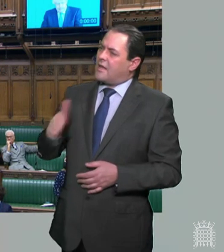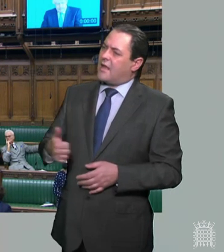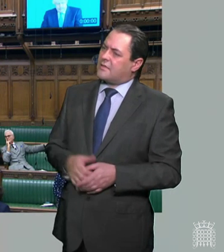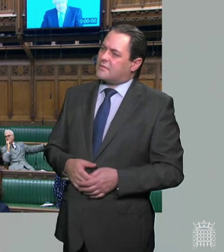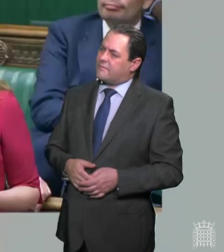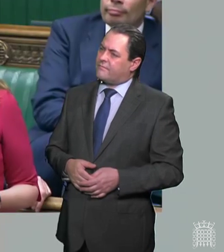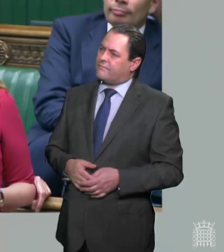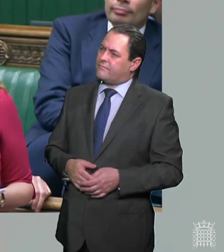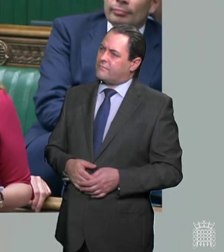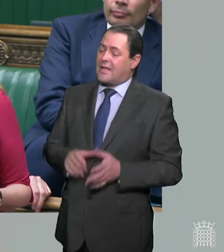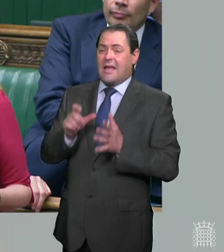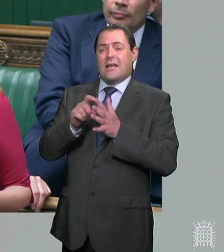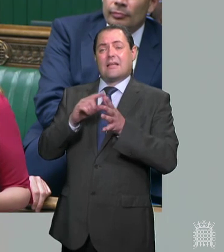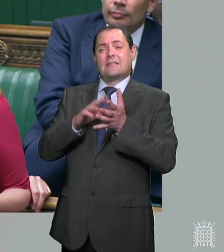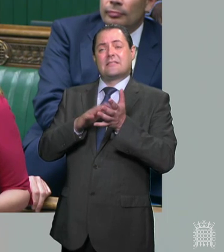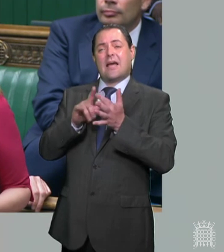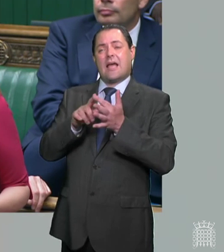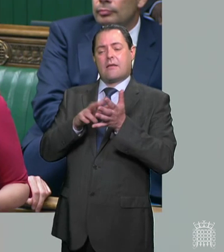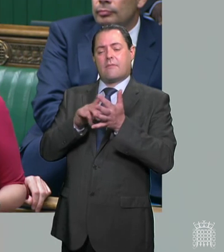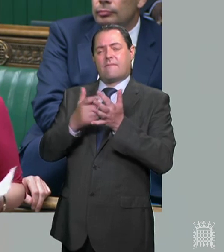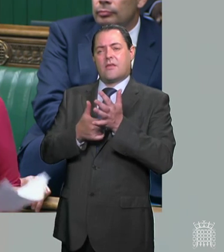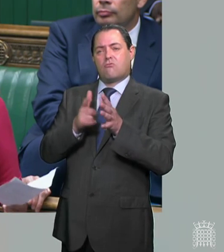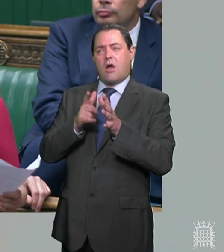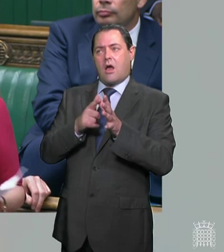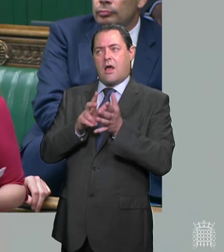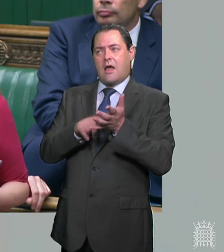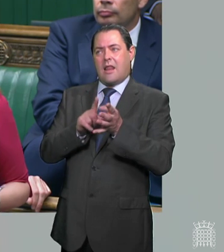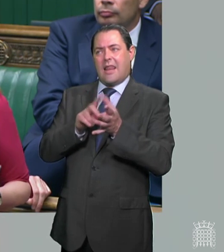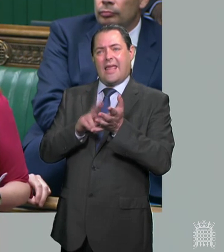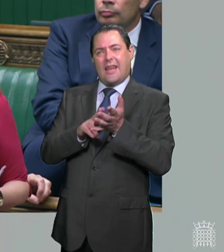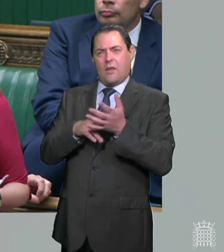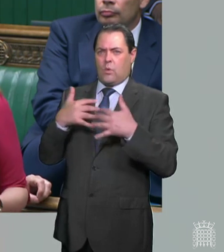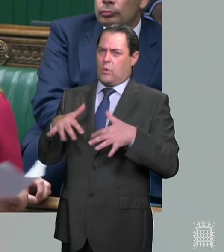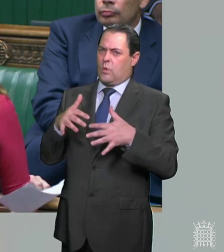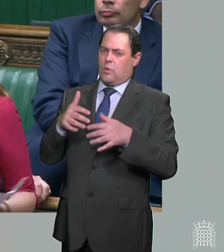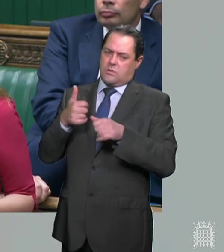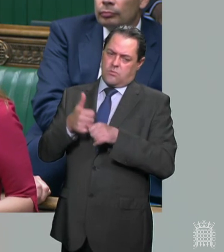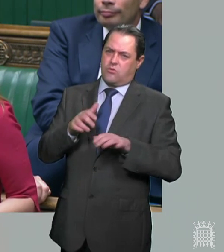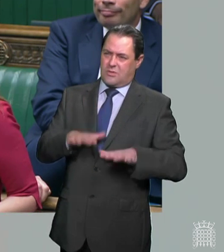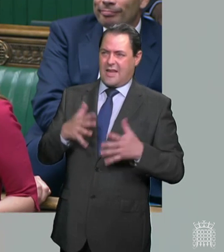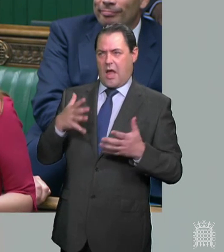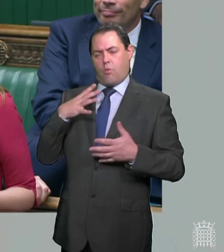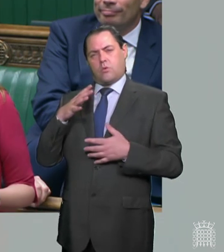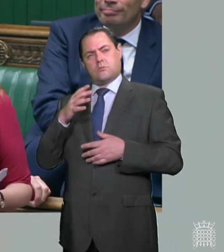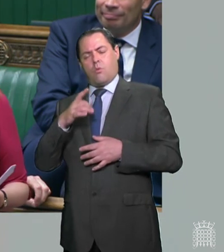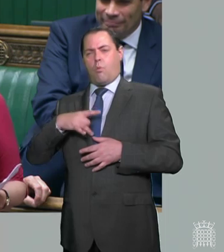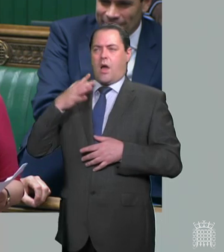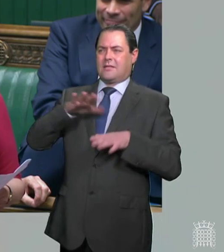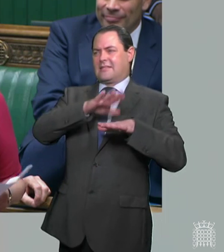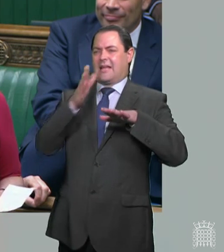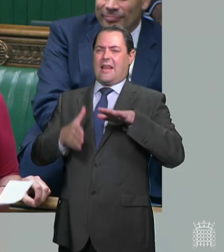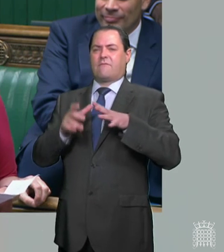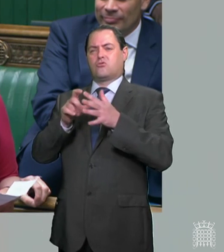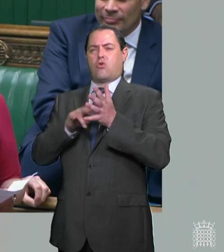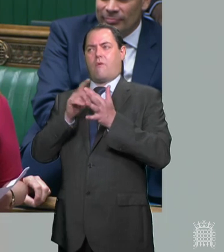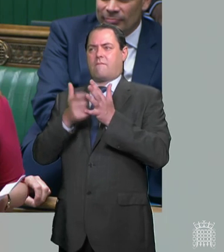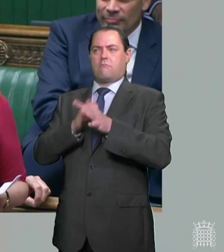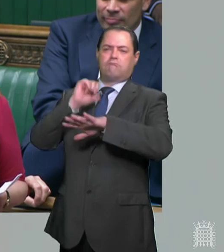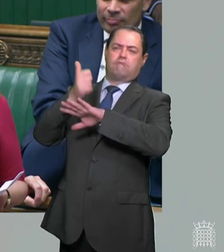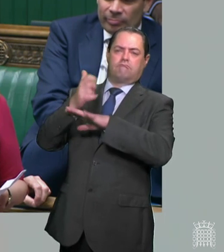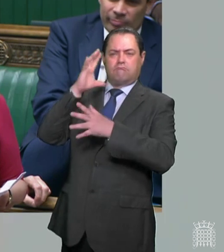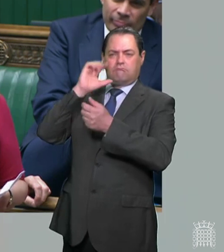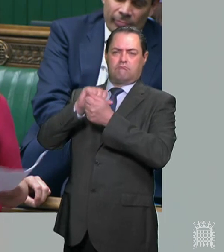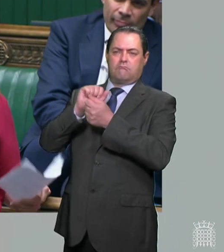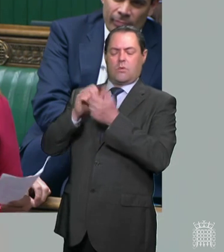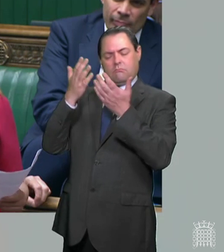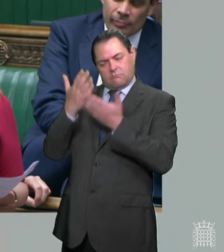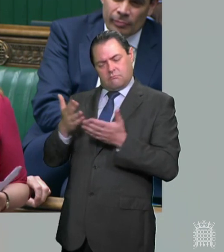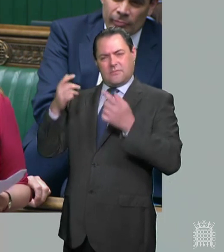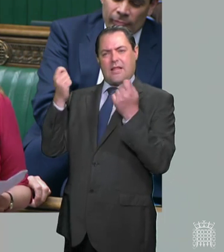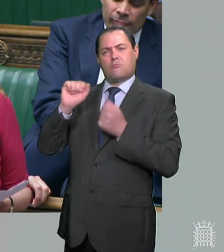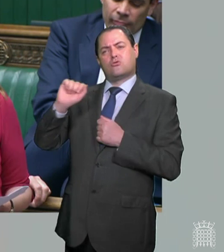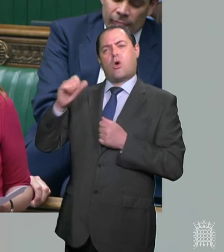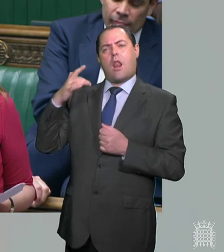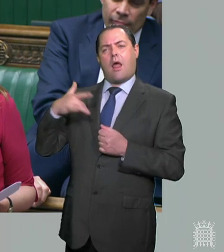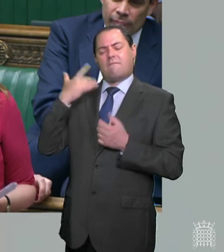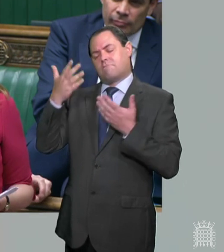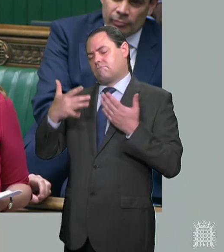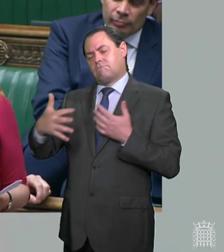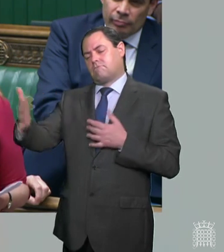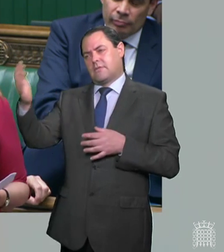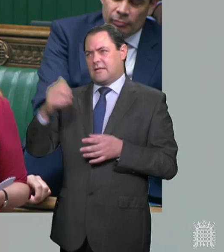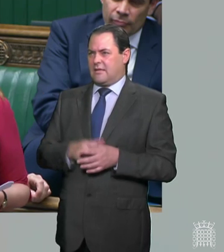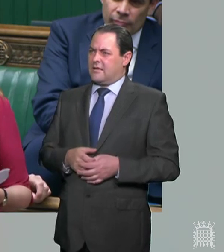Dame Vera Lynn did so much for our nation and now a fitting memorial is planned on the white cliffs of Dover to ensure that this national icon continues to be celebrated for decades to come.